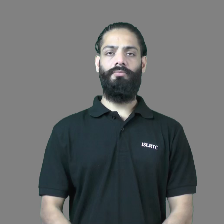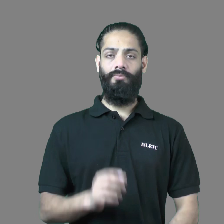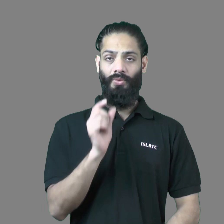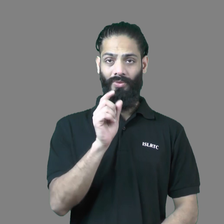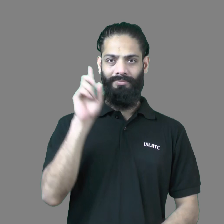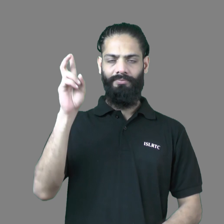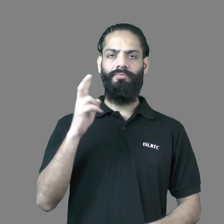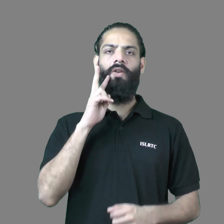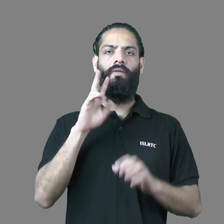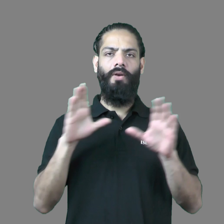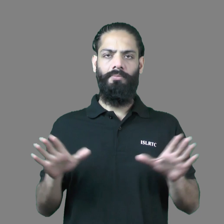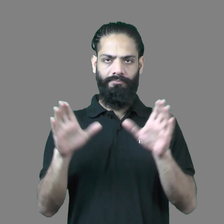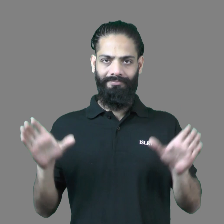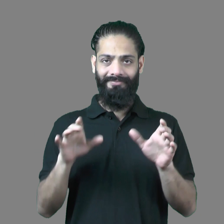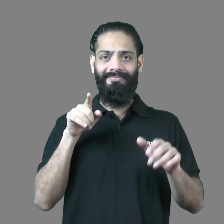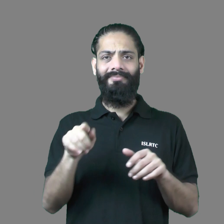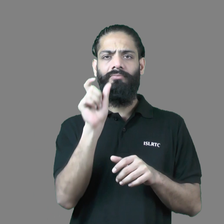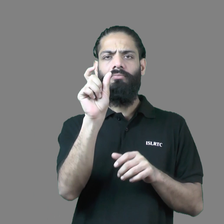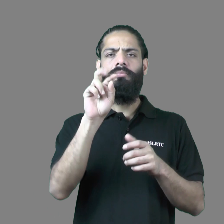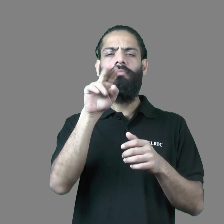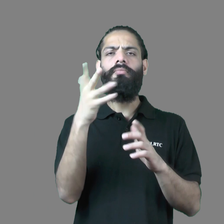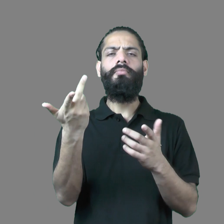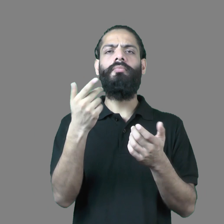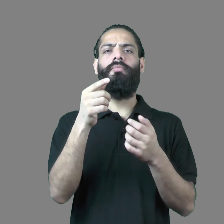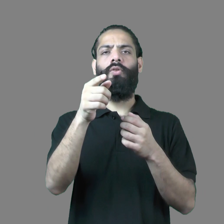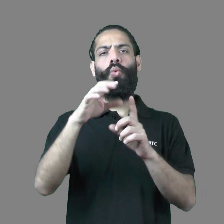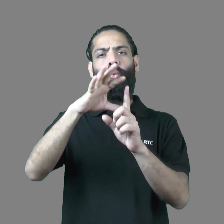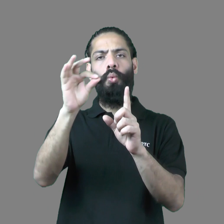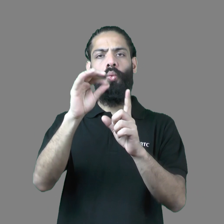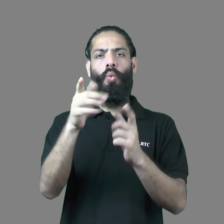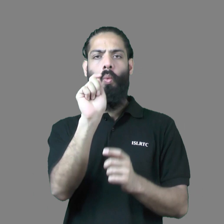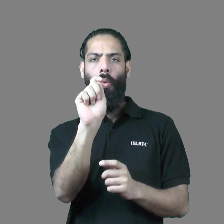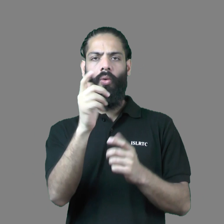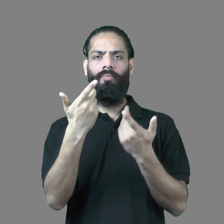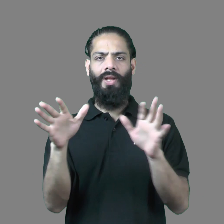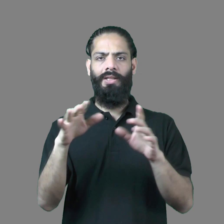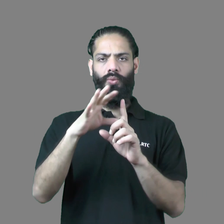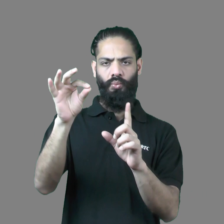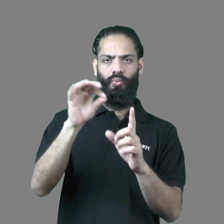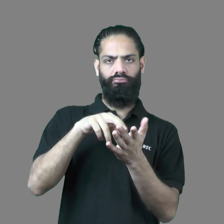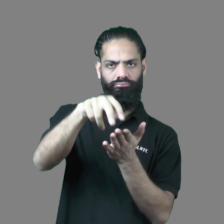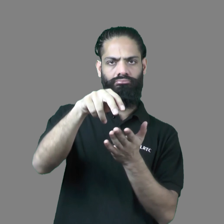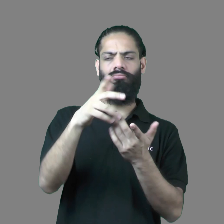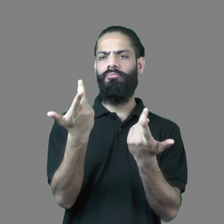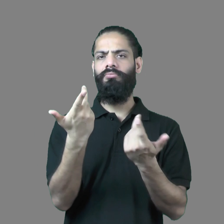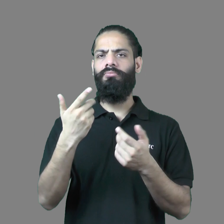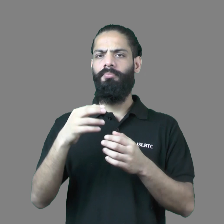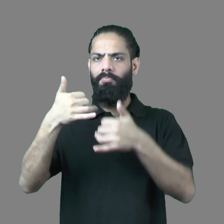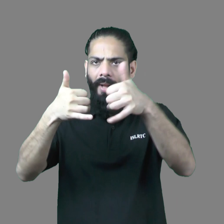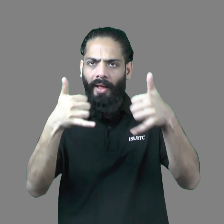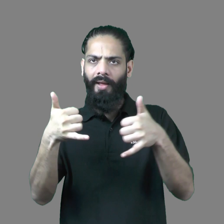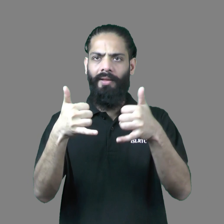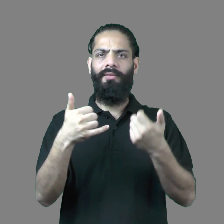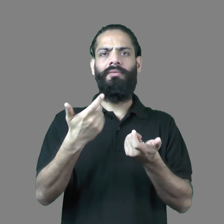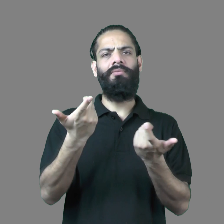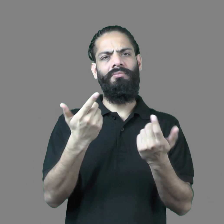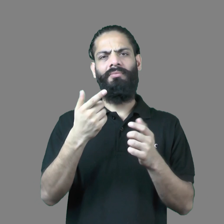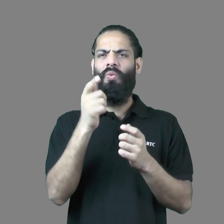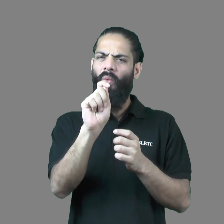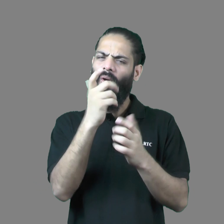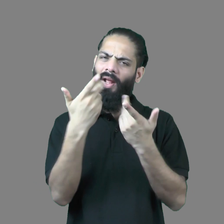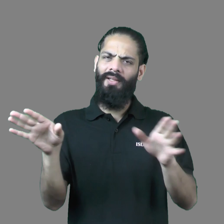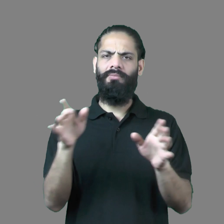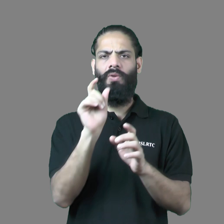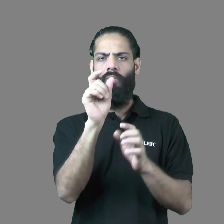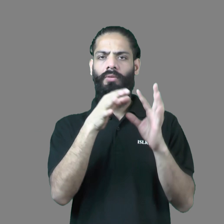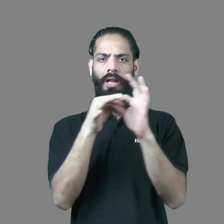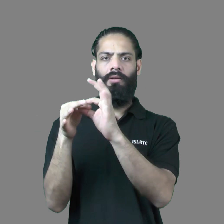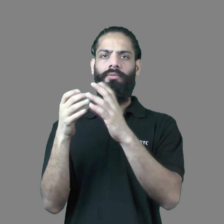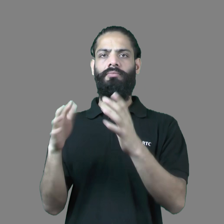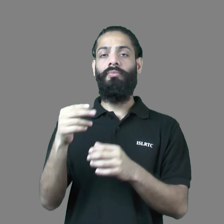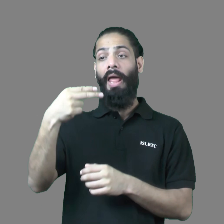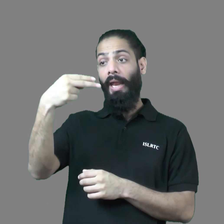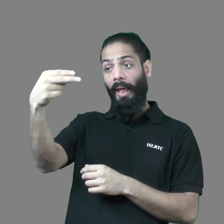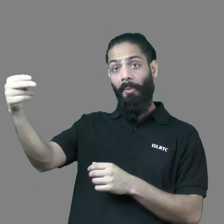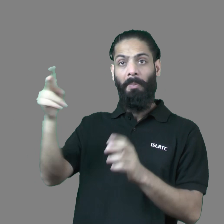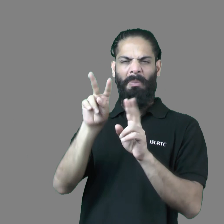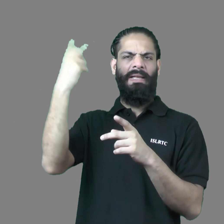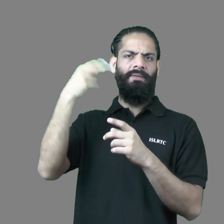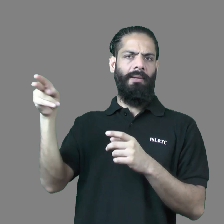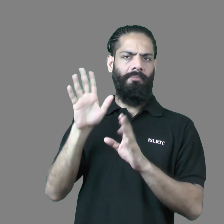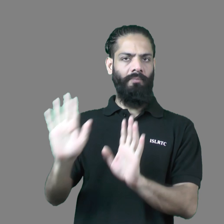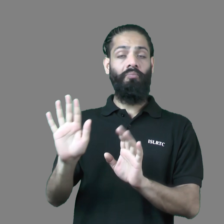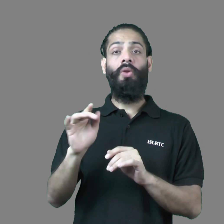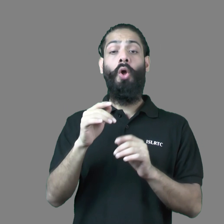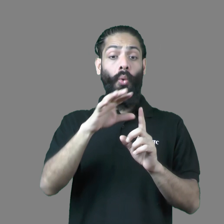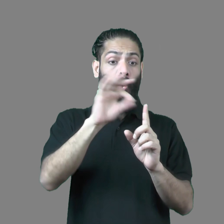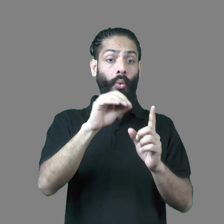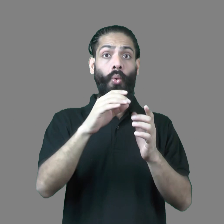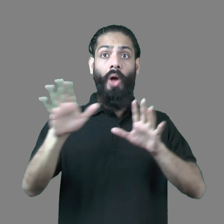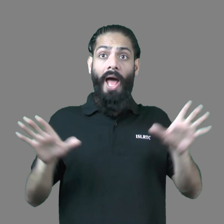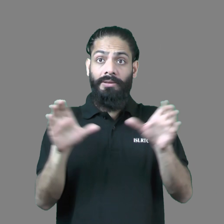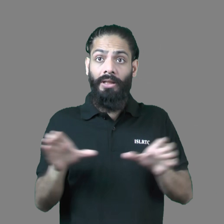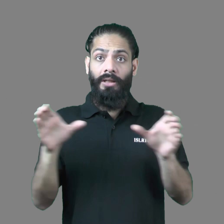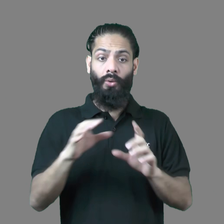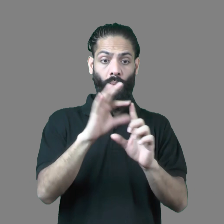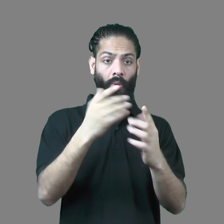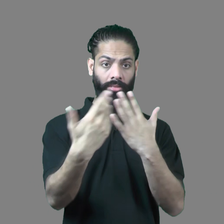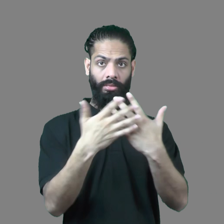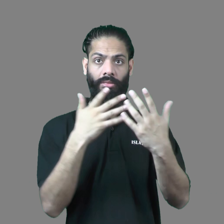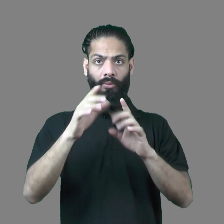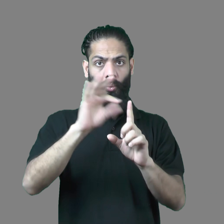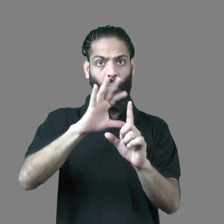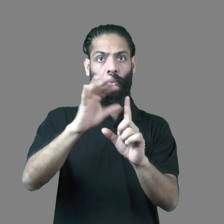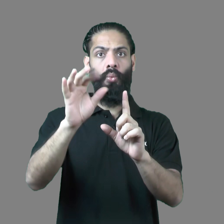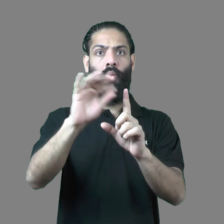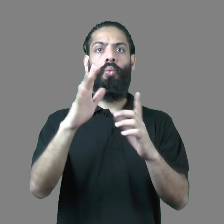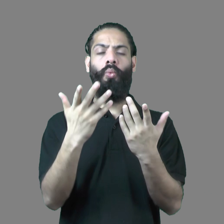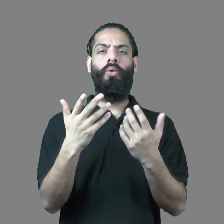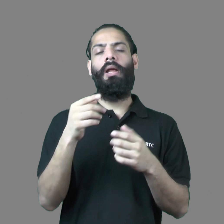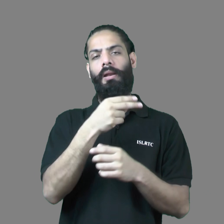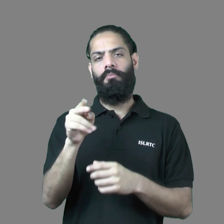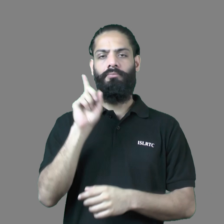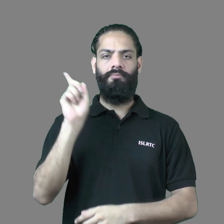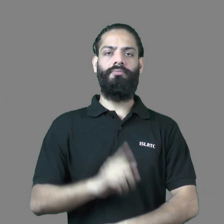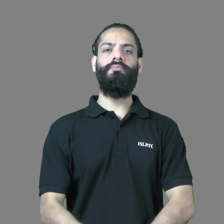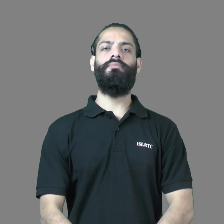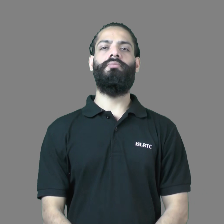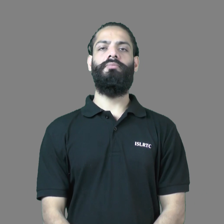Verb